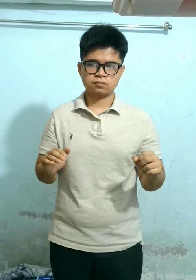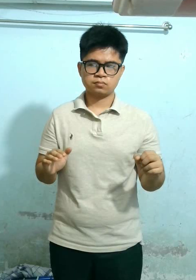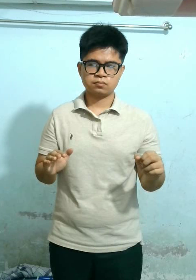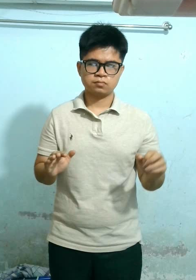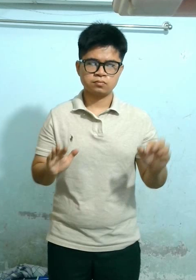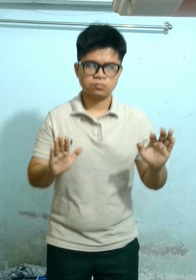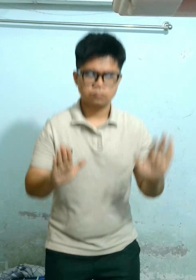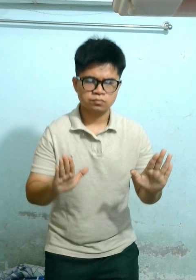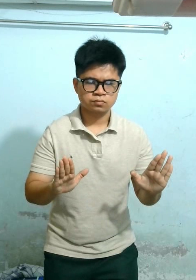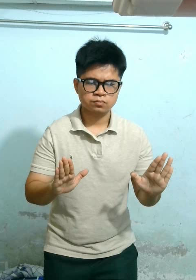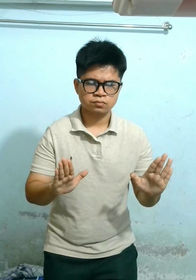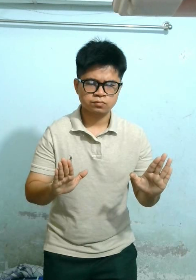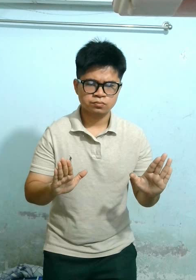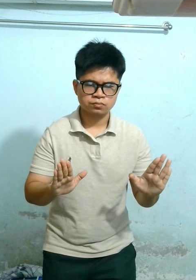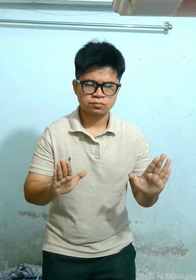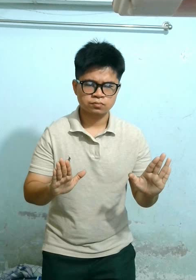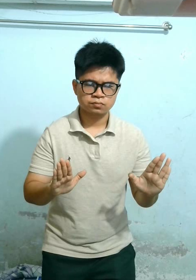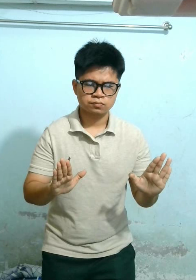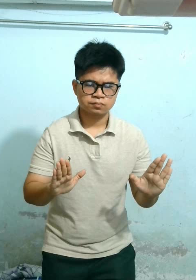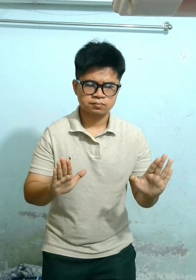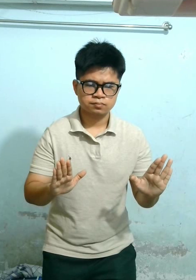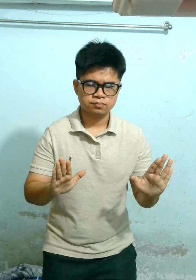dung lai